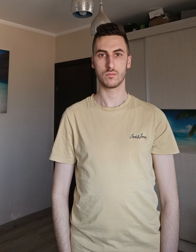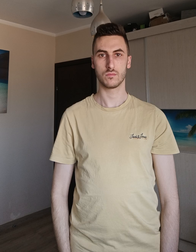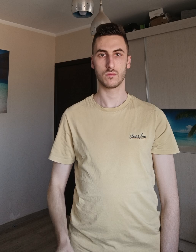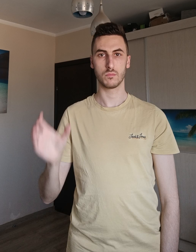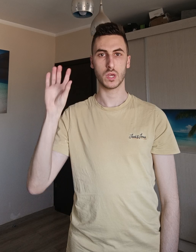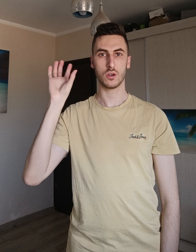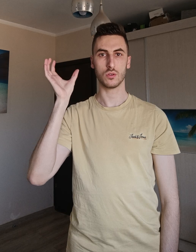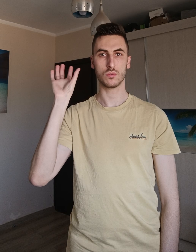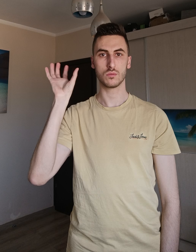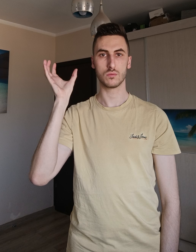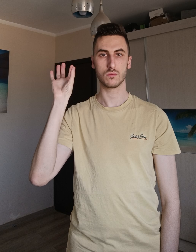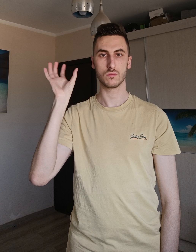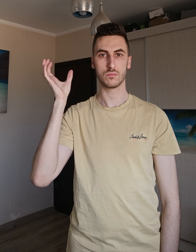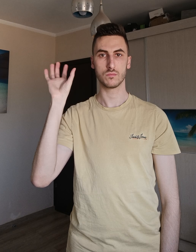פירות